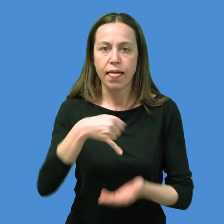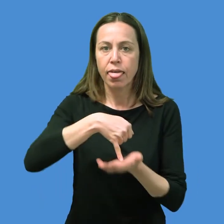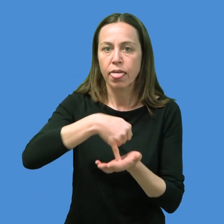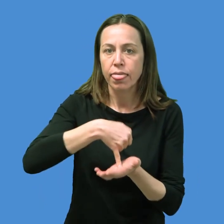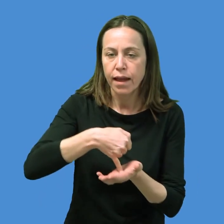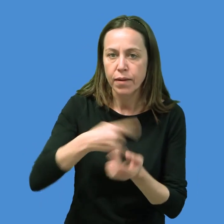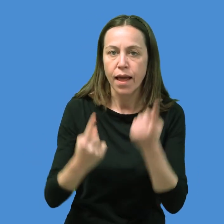debil